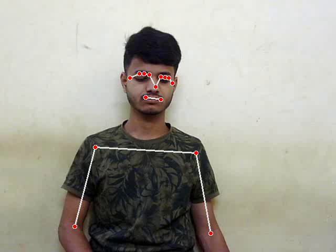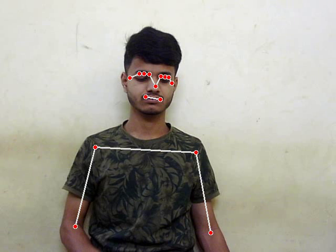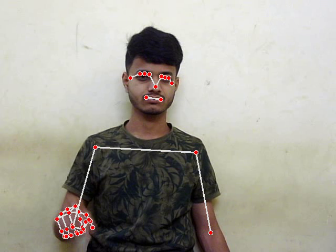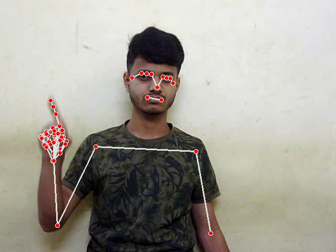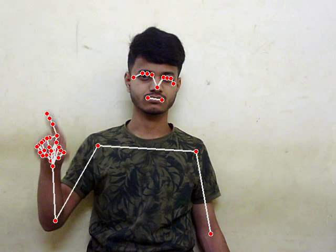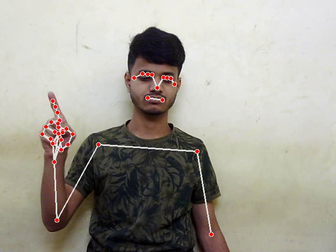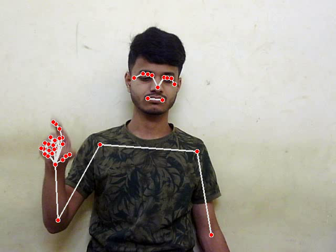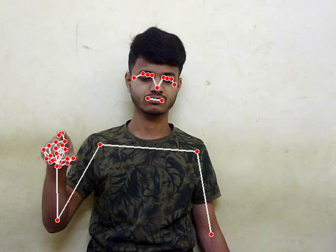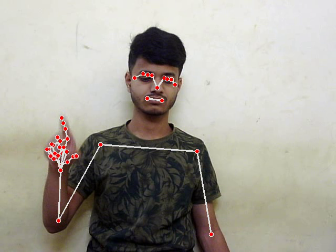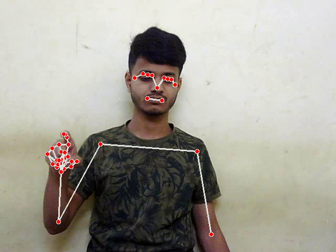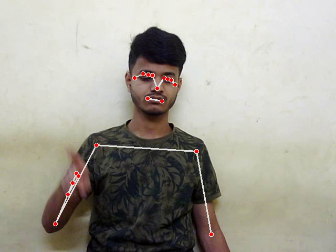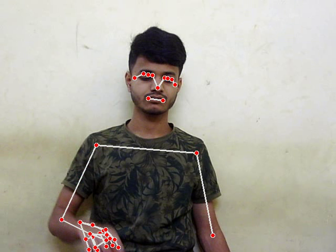need